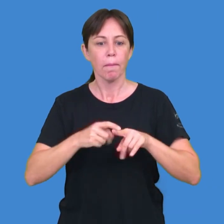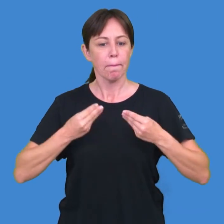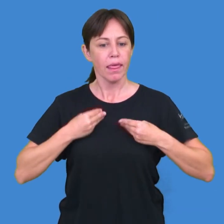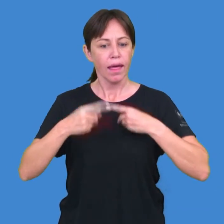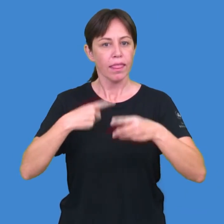vivir